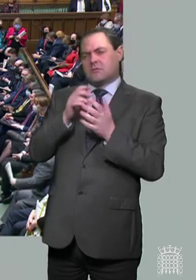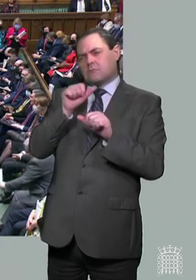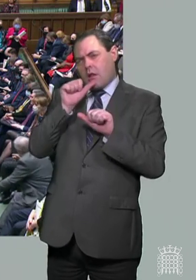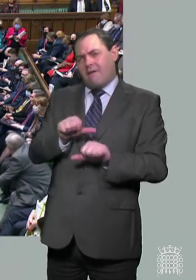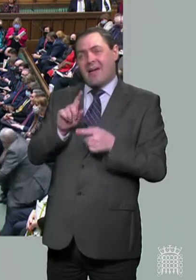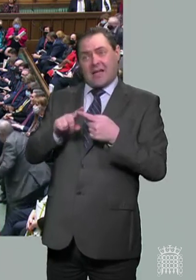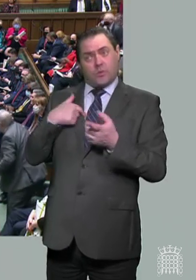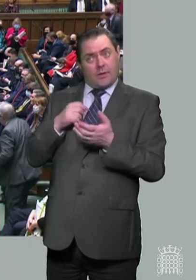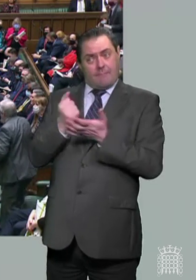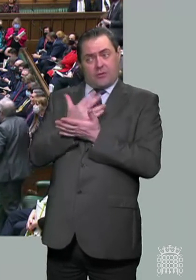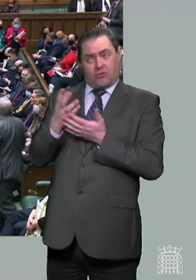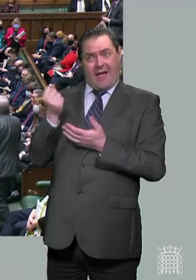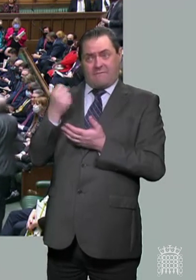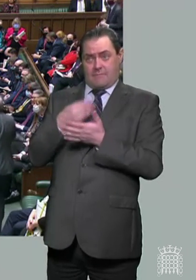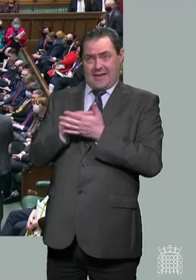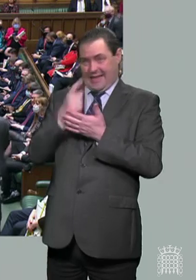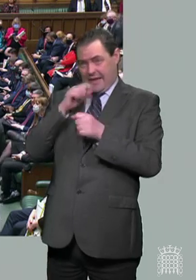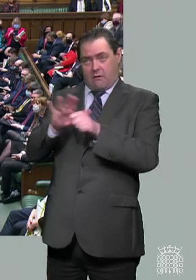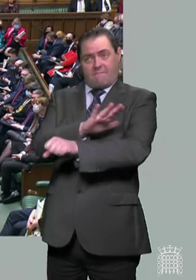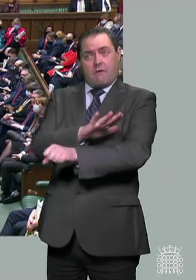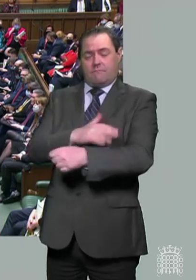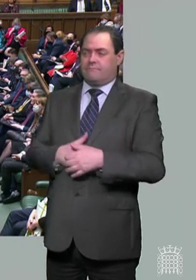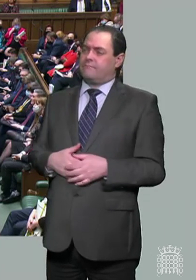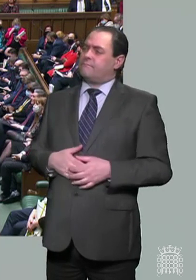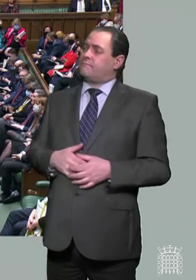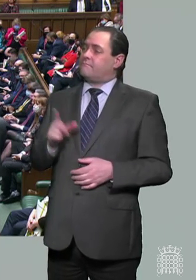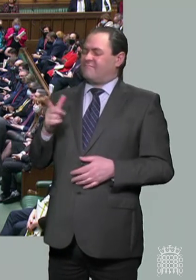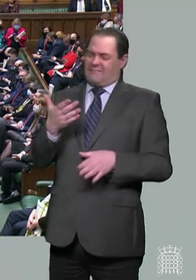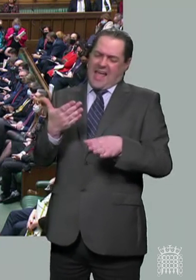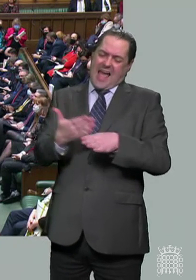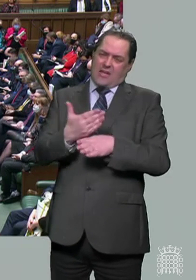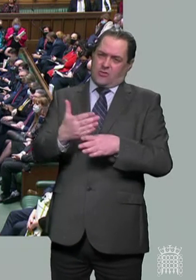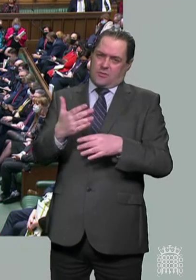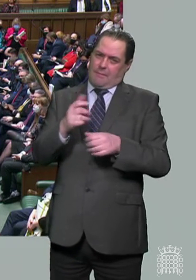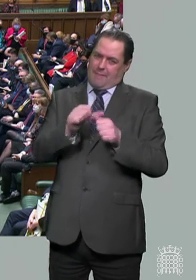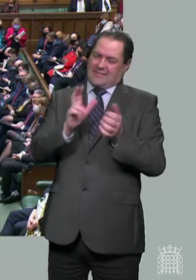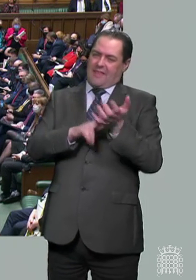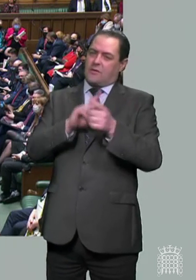Actions speak louder than words and if the Prime Minister wants to reward nurses, he needs to pay them.